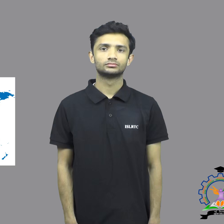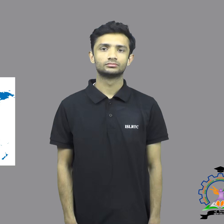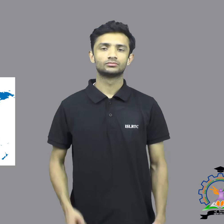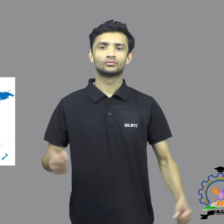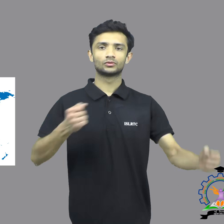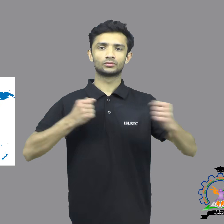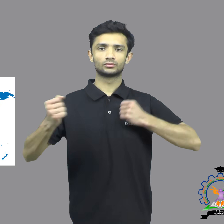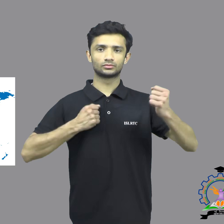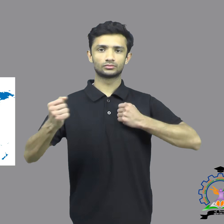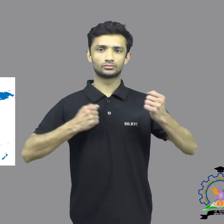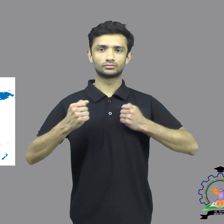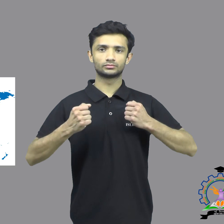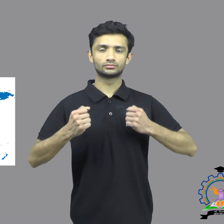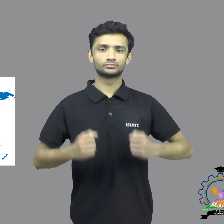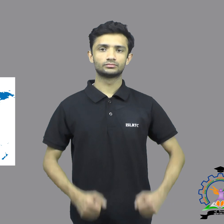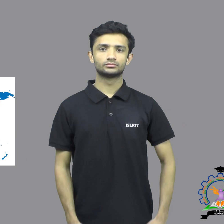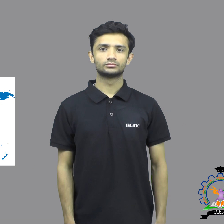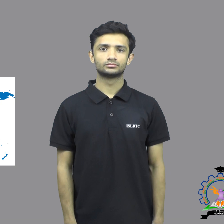Rwanda